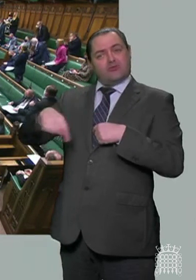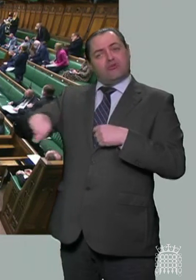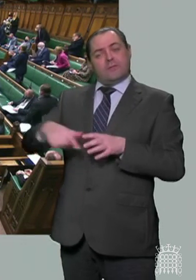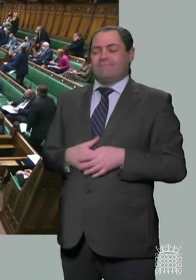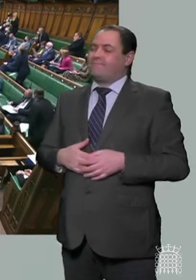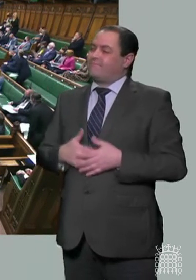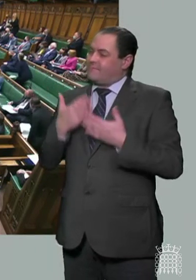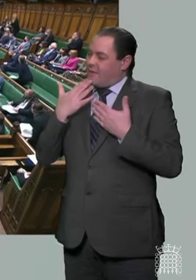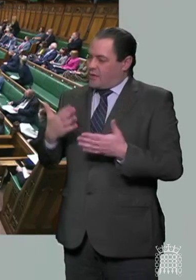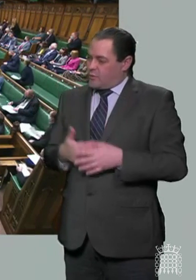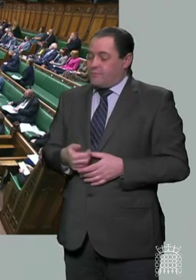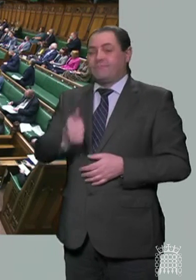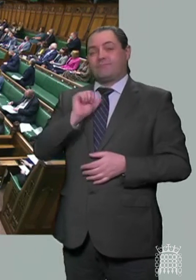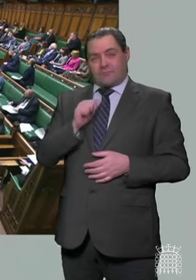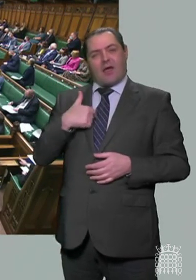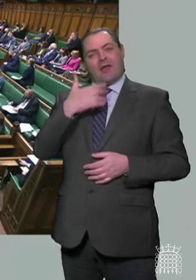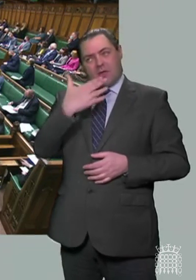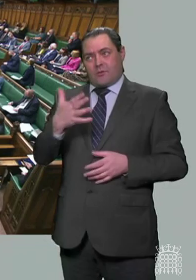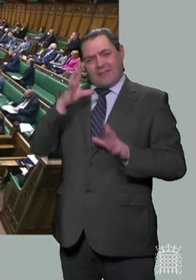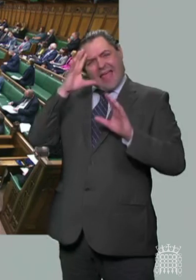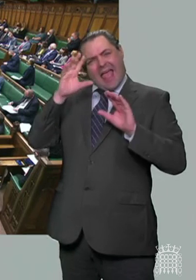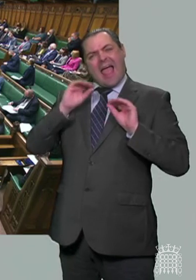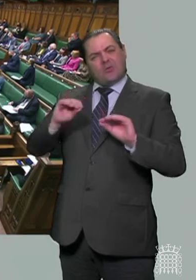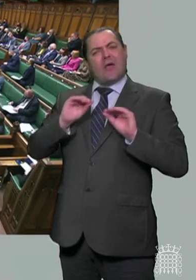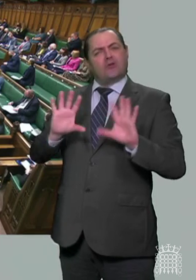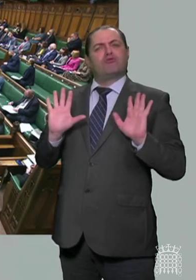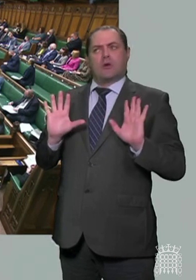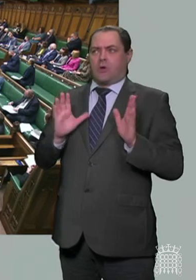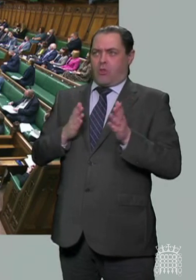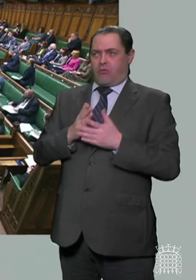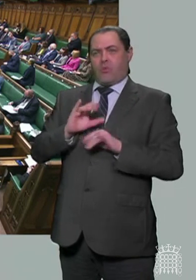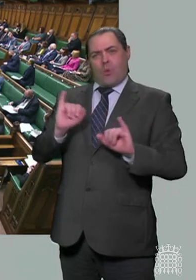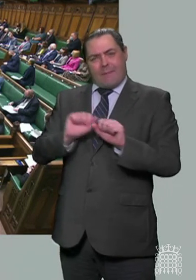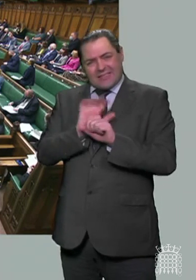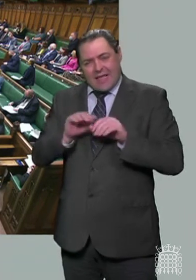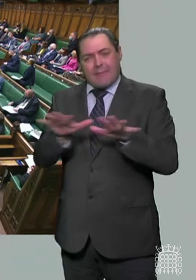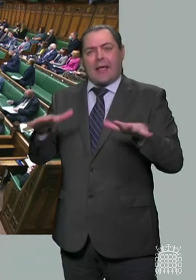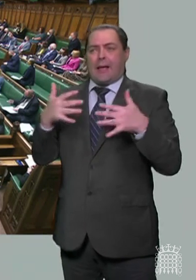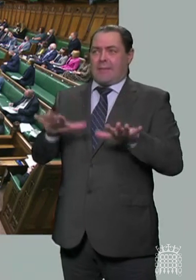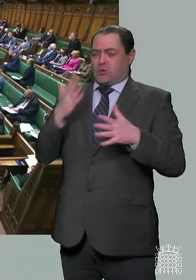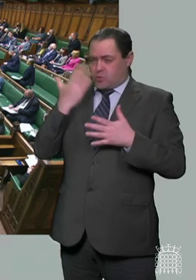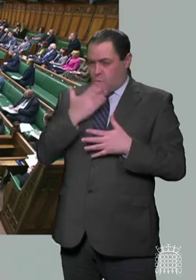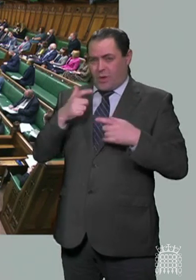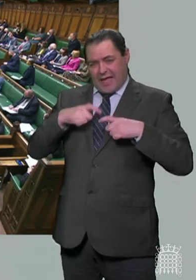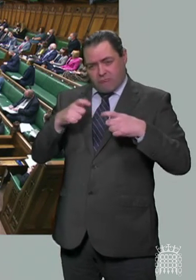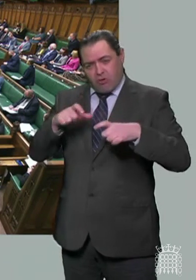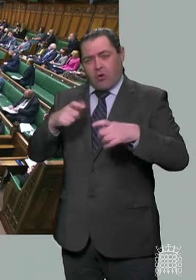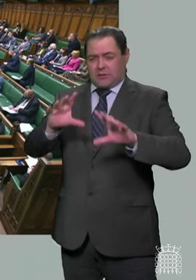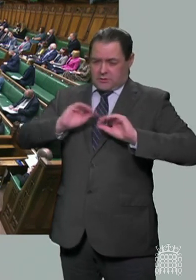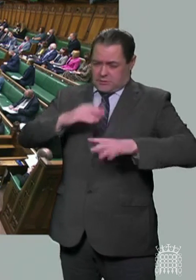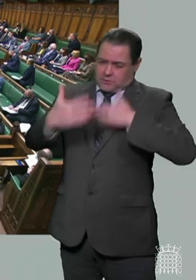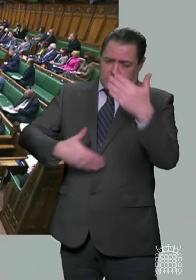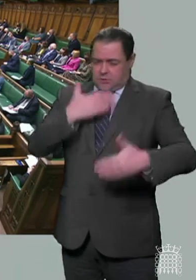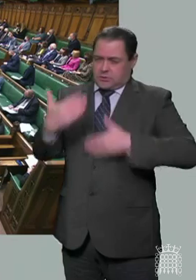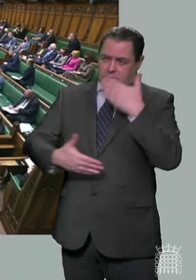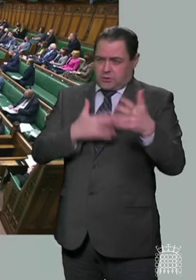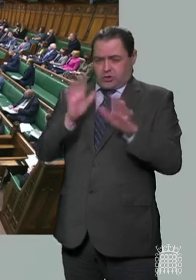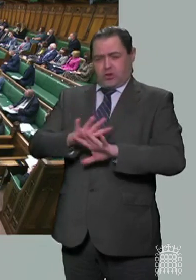Throughout the pandemic, people in education have worked heroically to keep our schools open and children learning, but they are struggling.